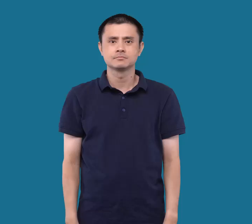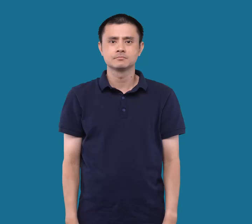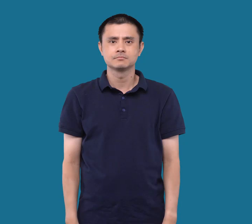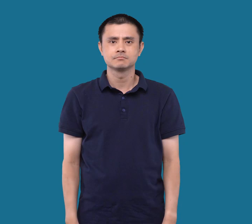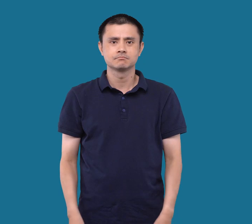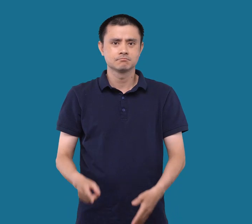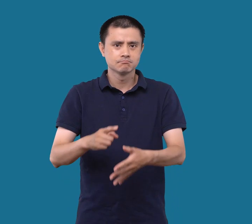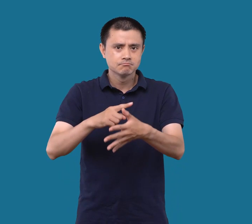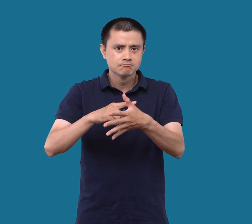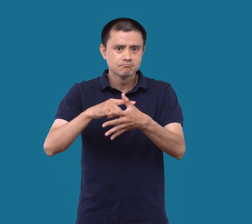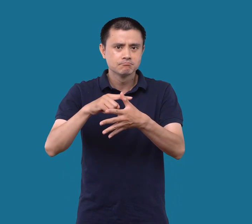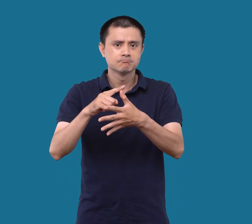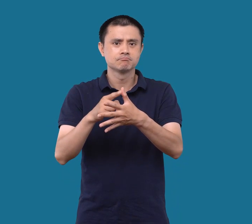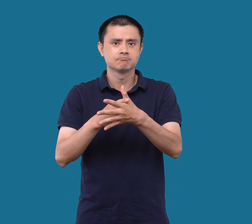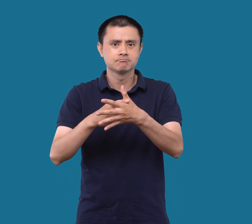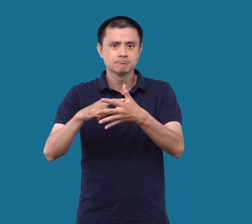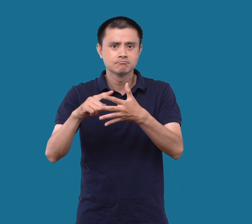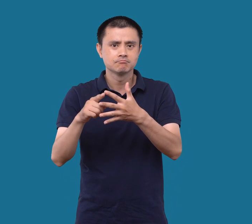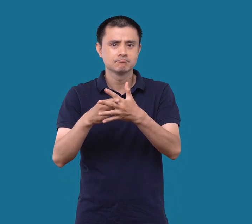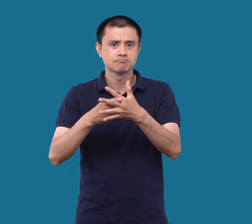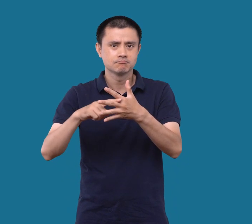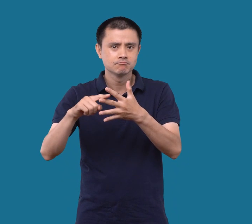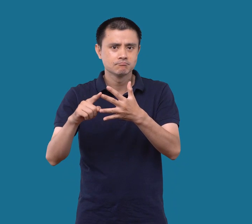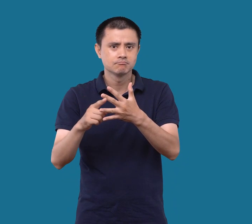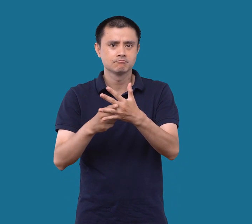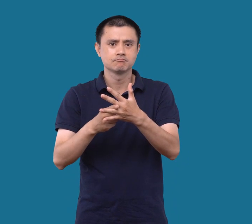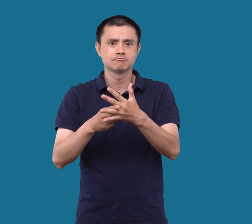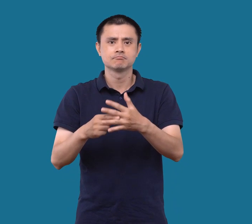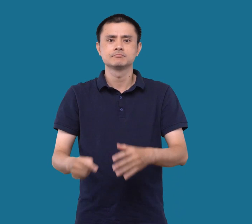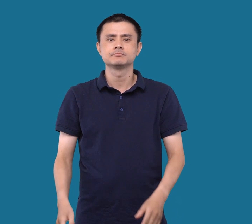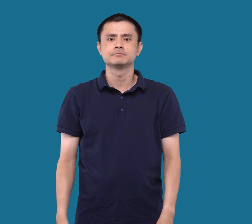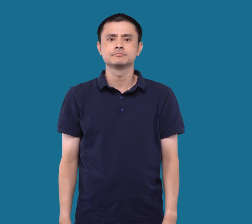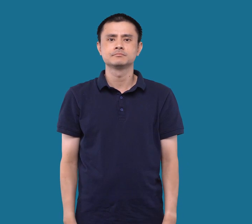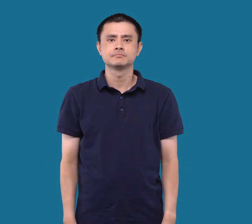cụ thể